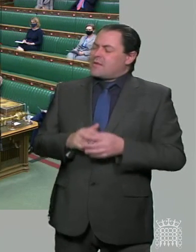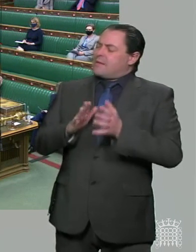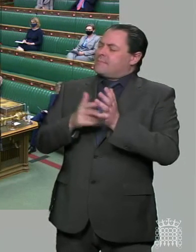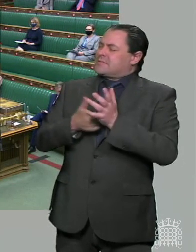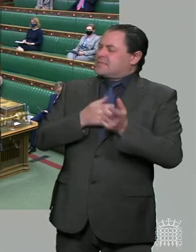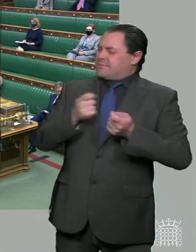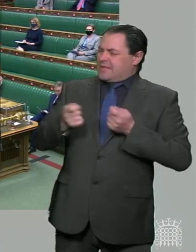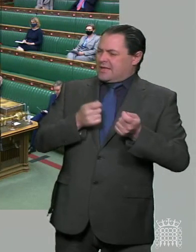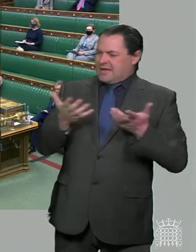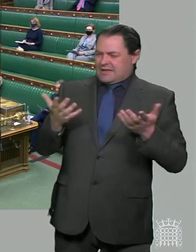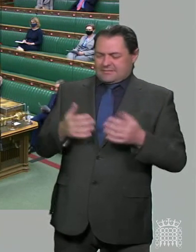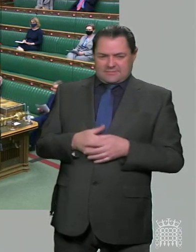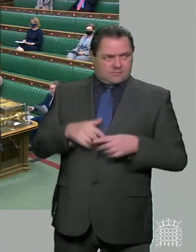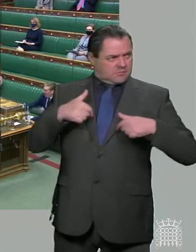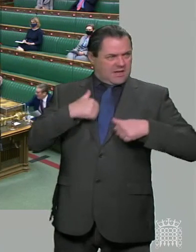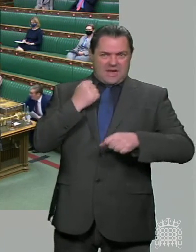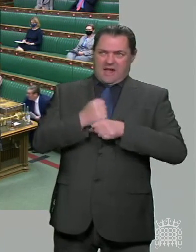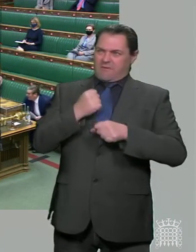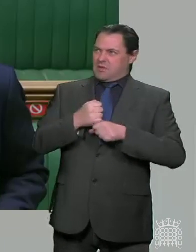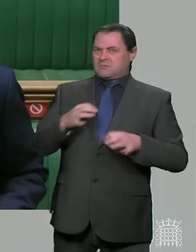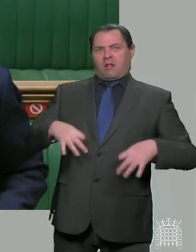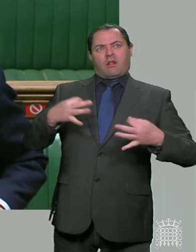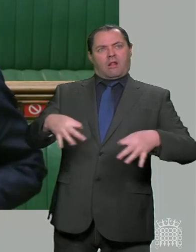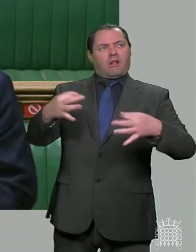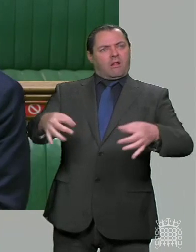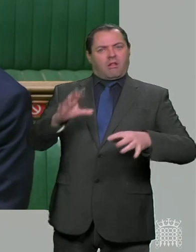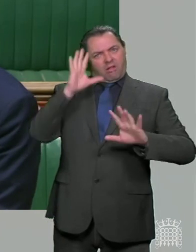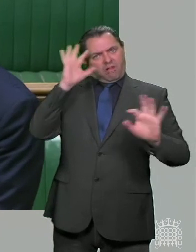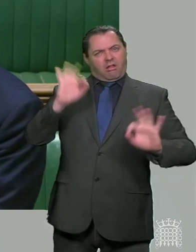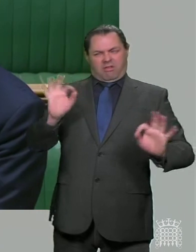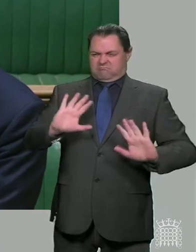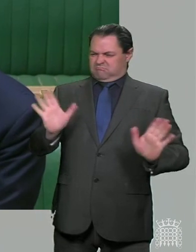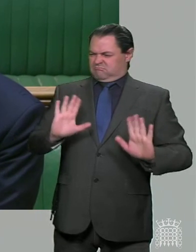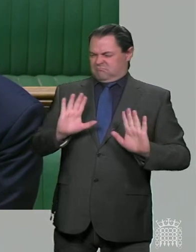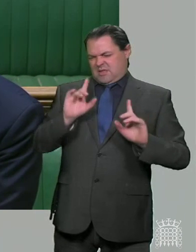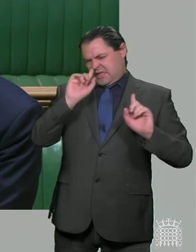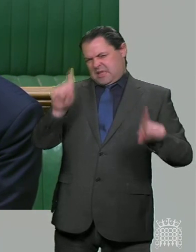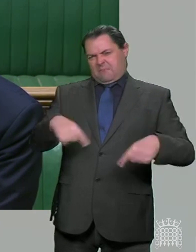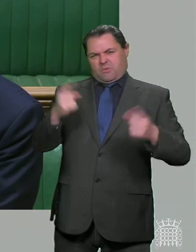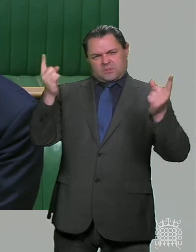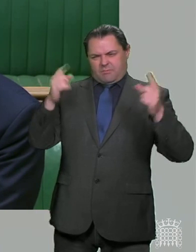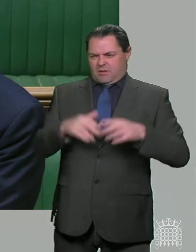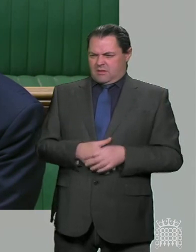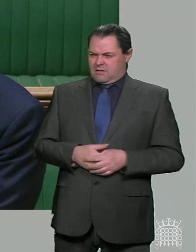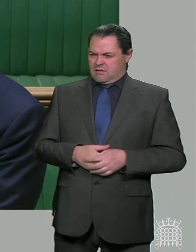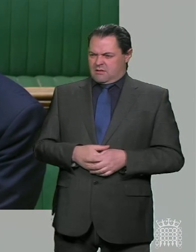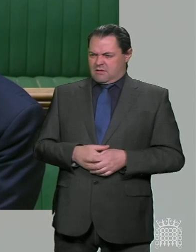I do not think anybody could credibly accuse this Government of being complacent about the threat that this virus posed at any point.